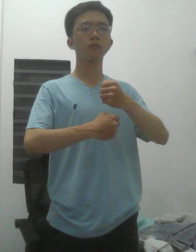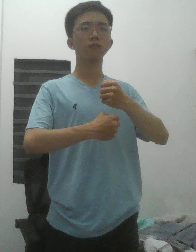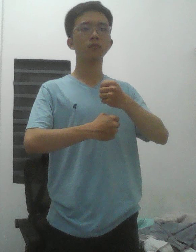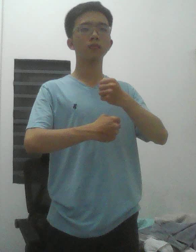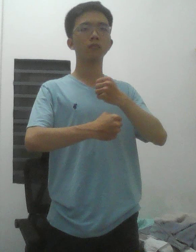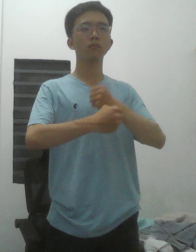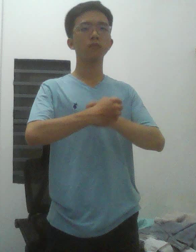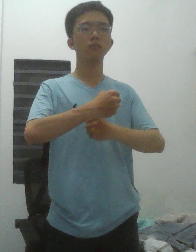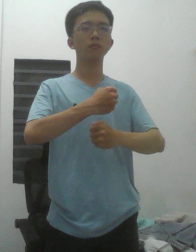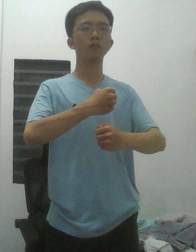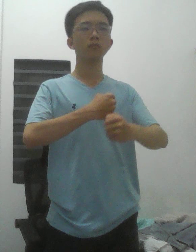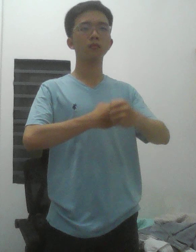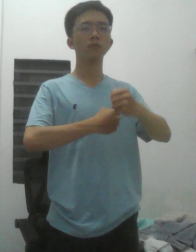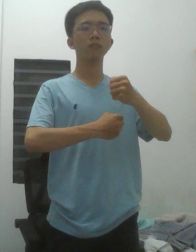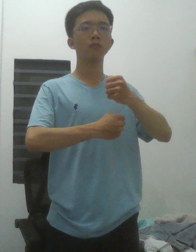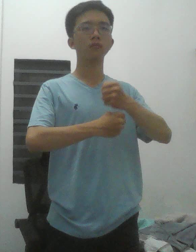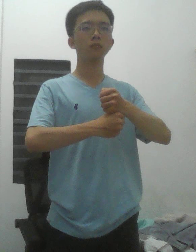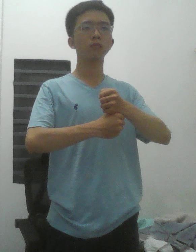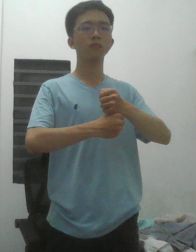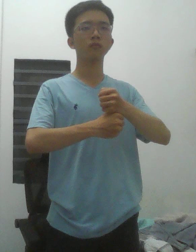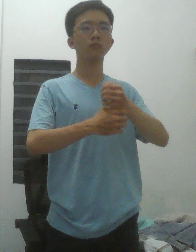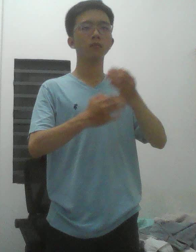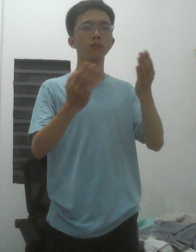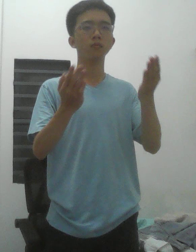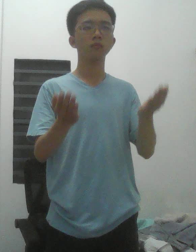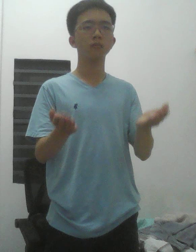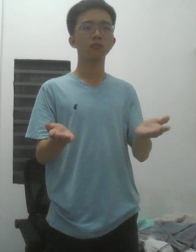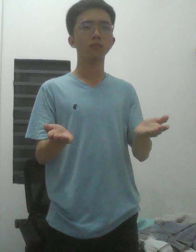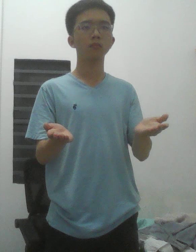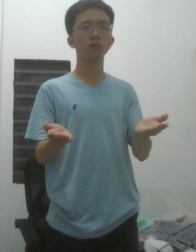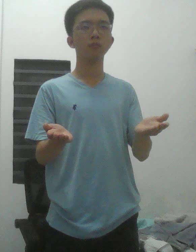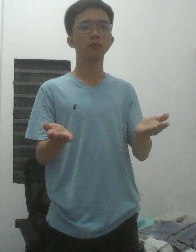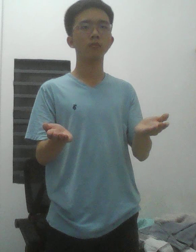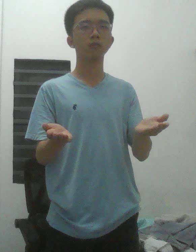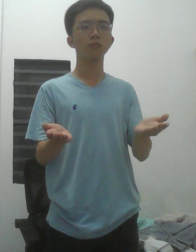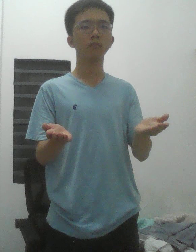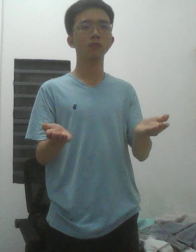nam nay